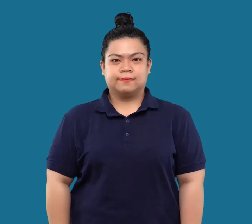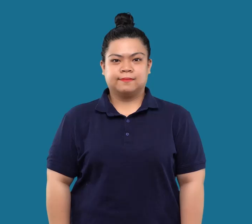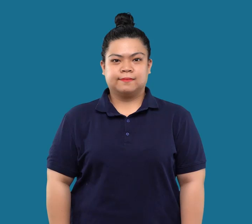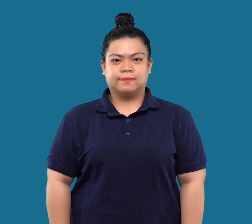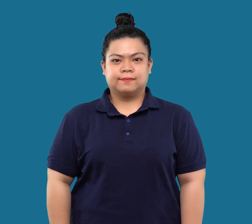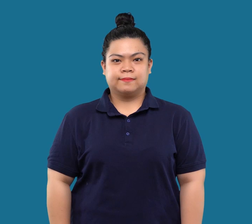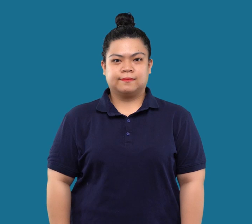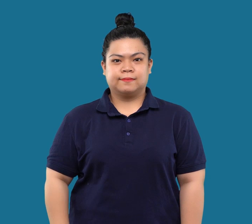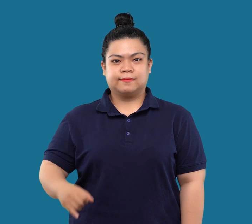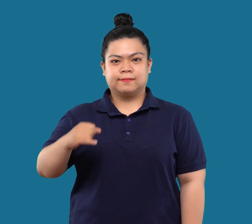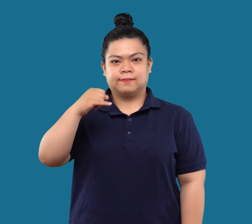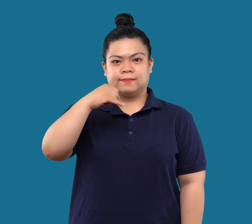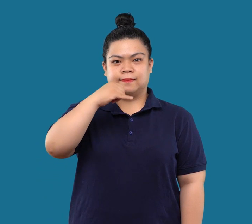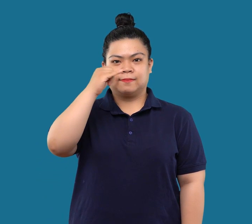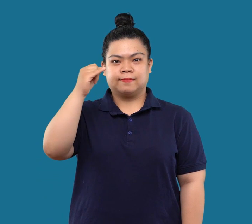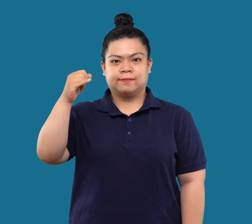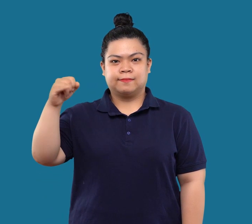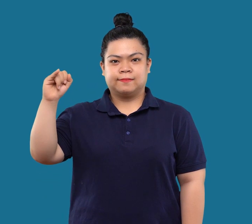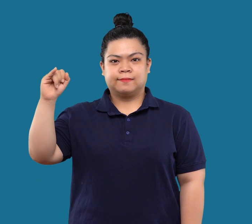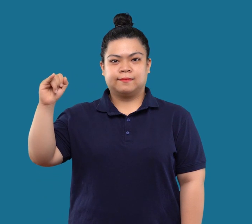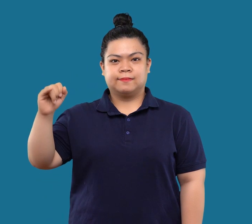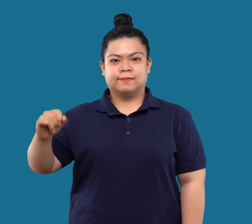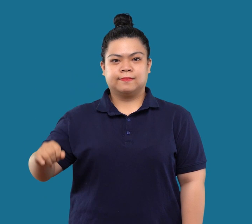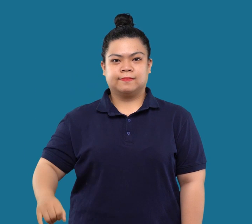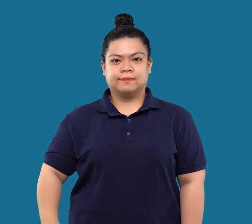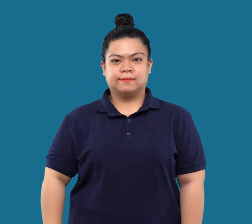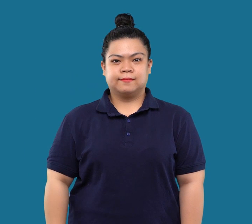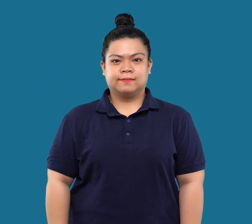dấu ngã